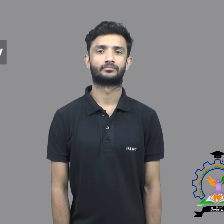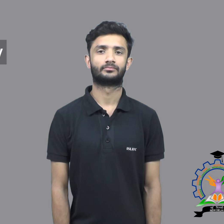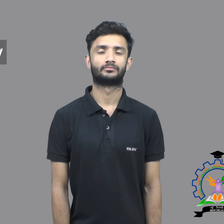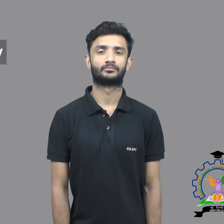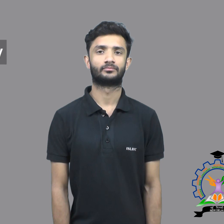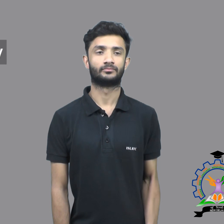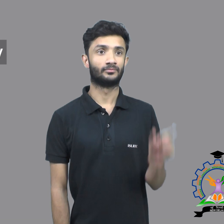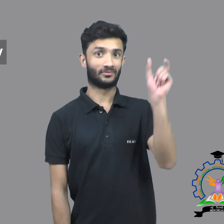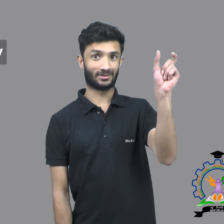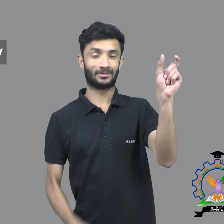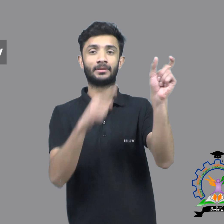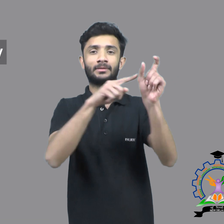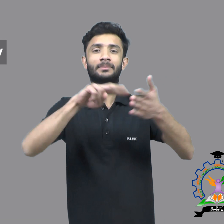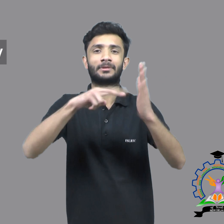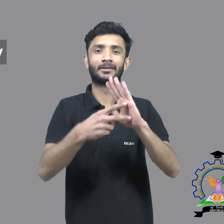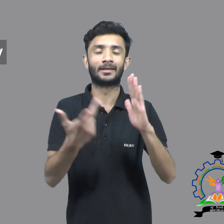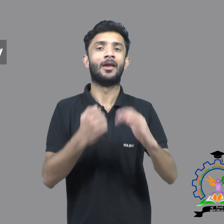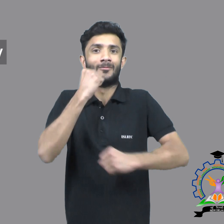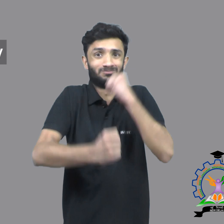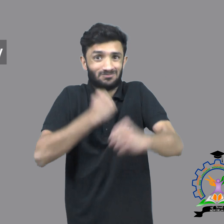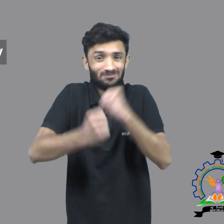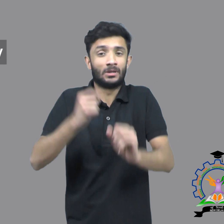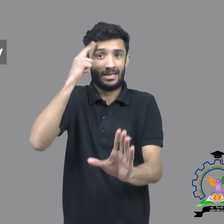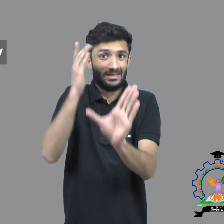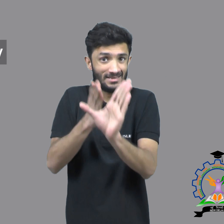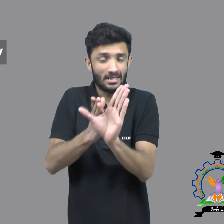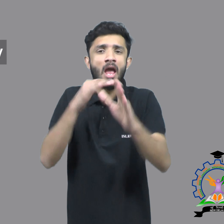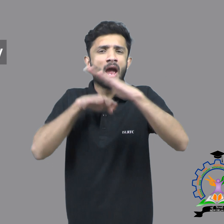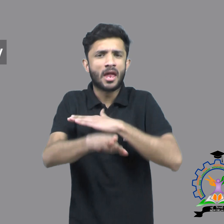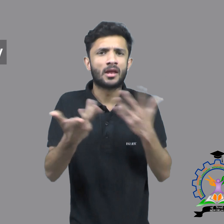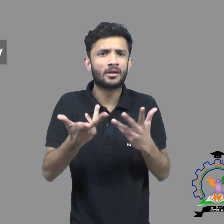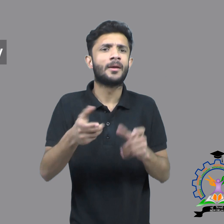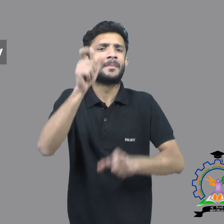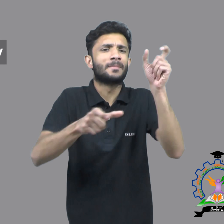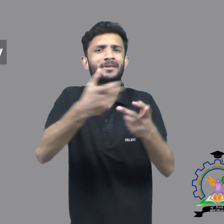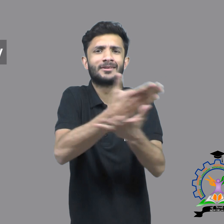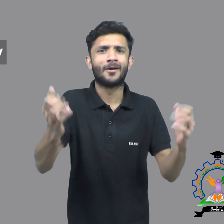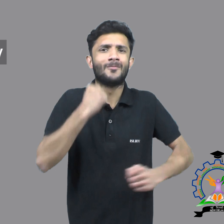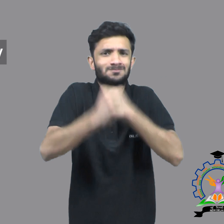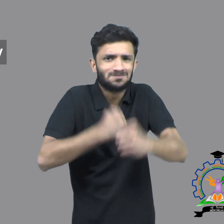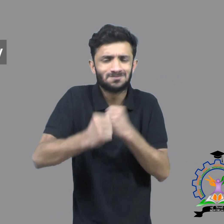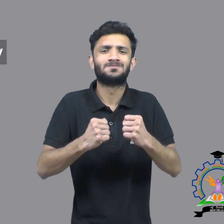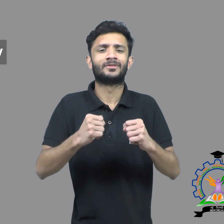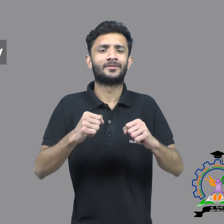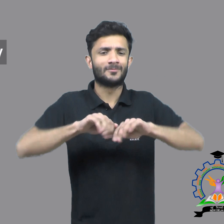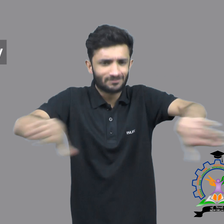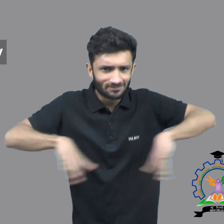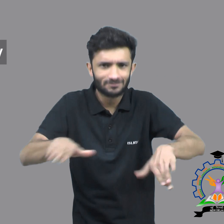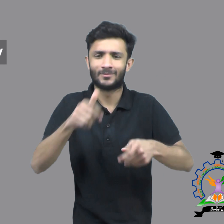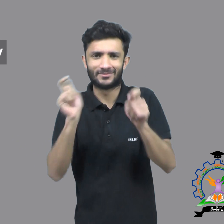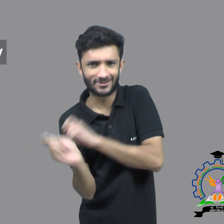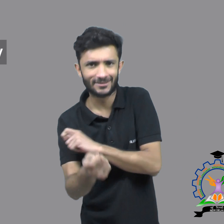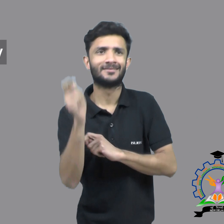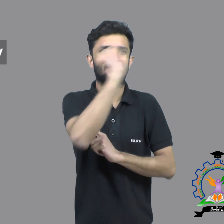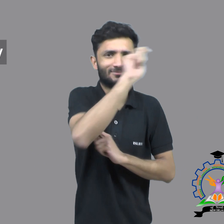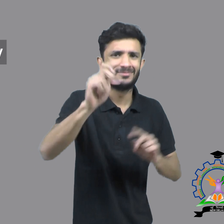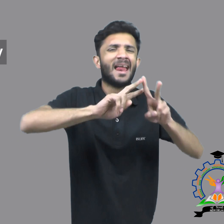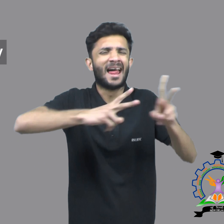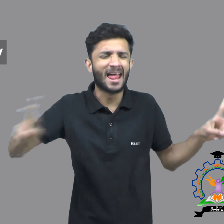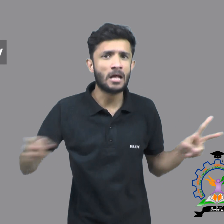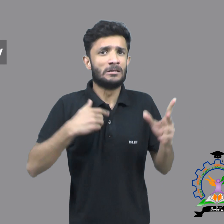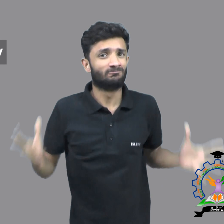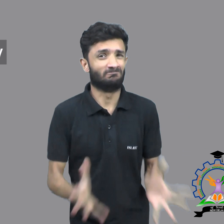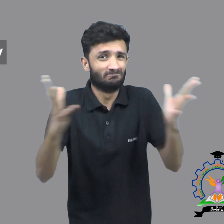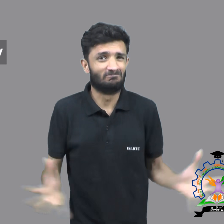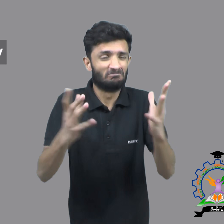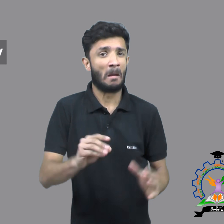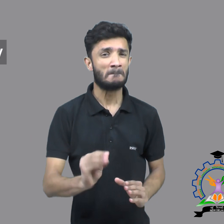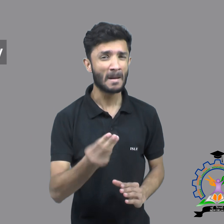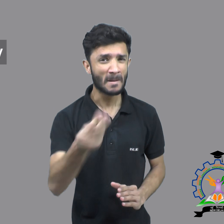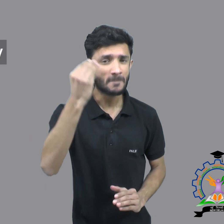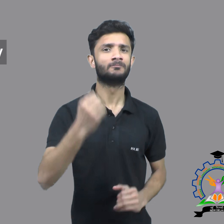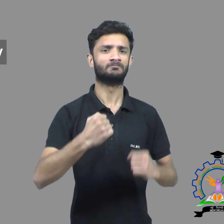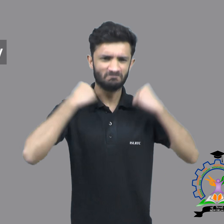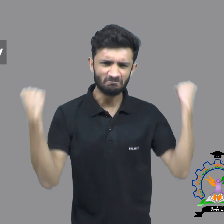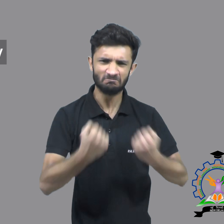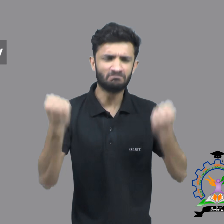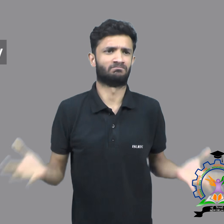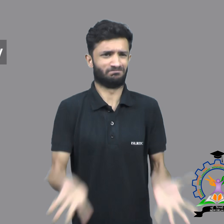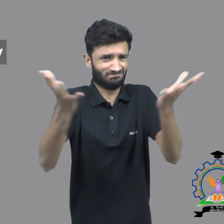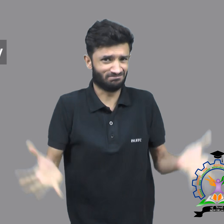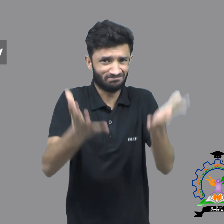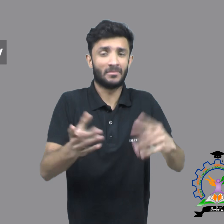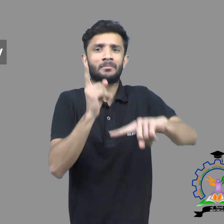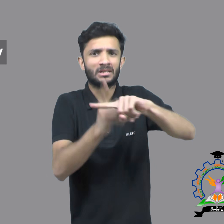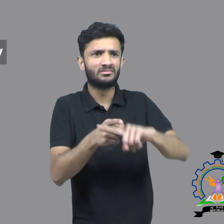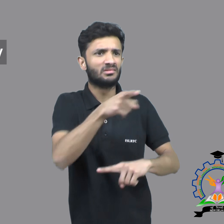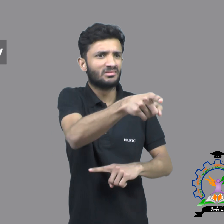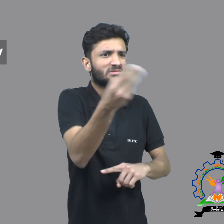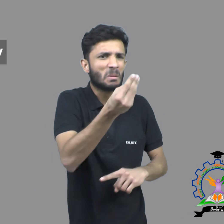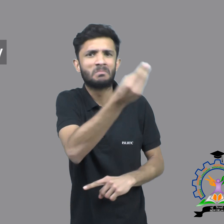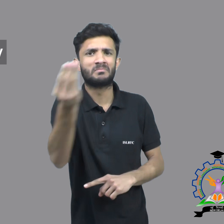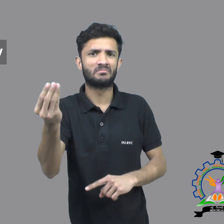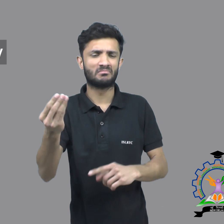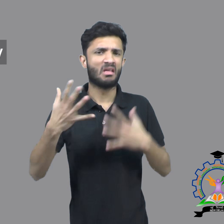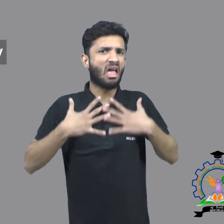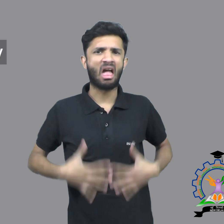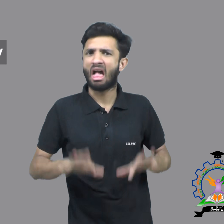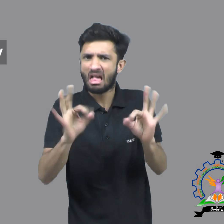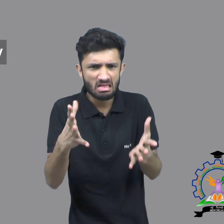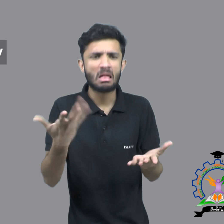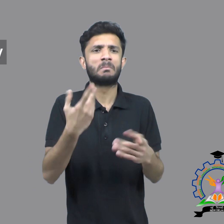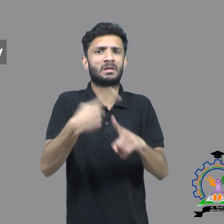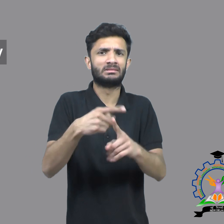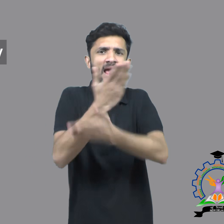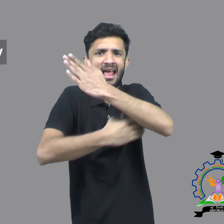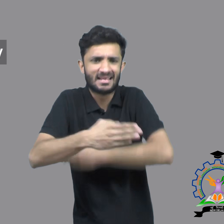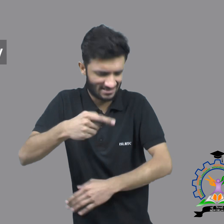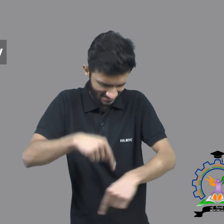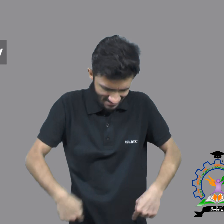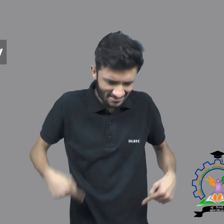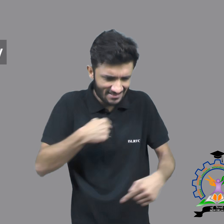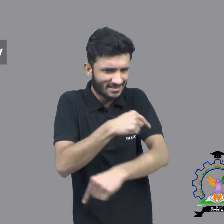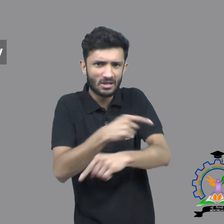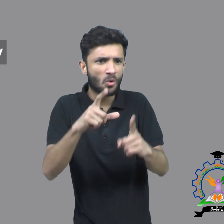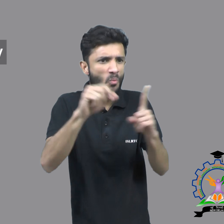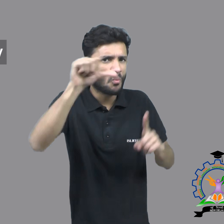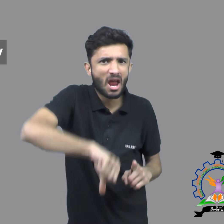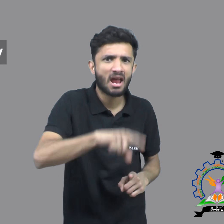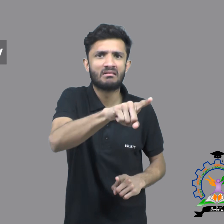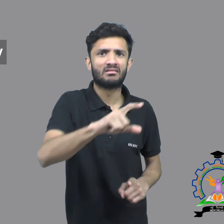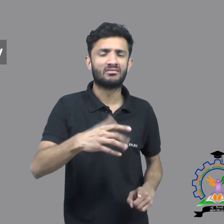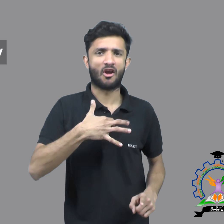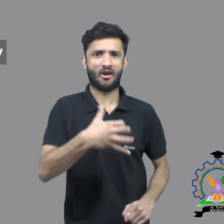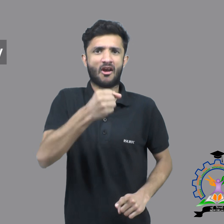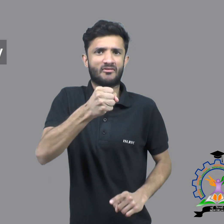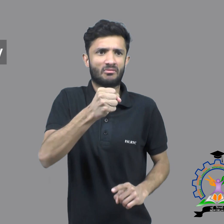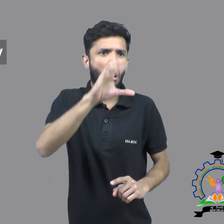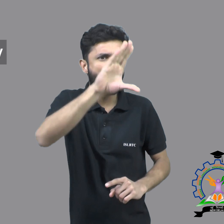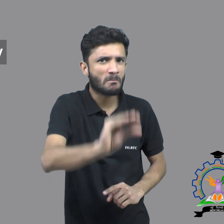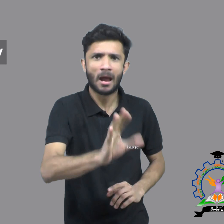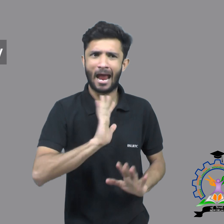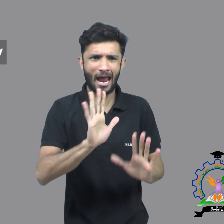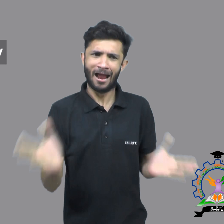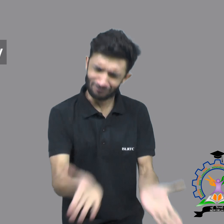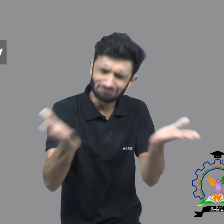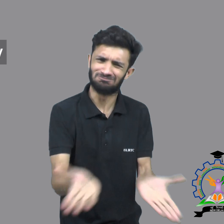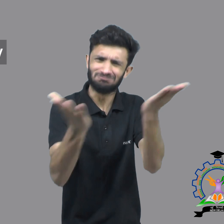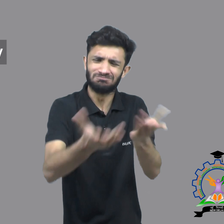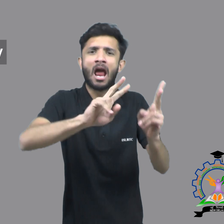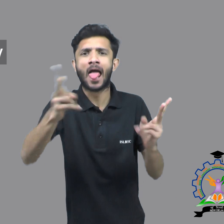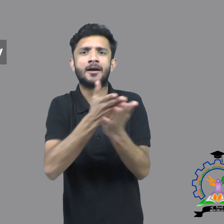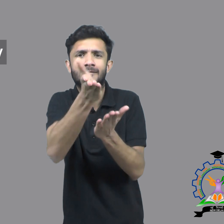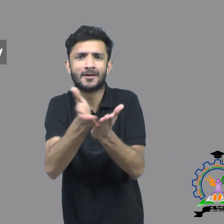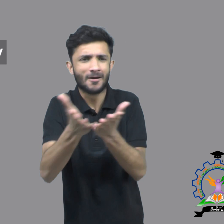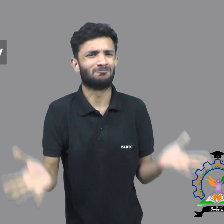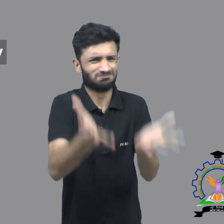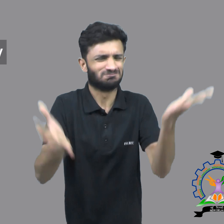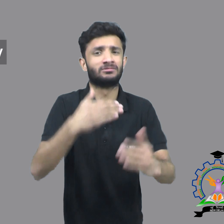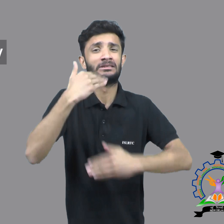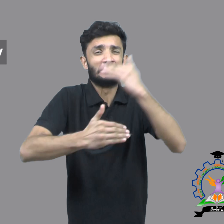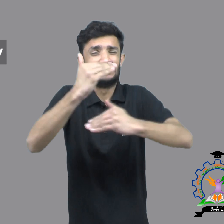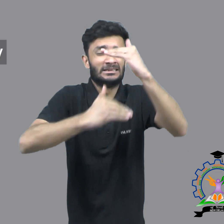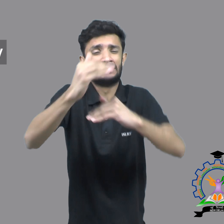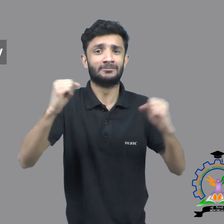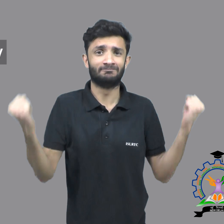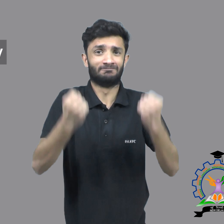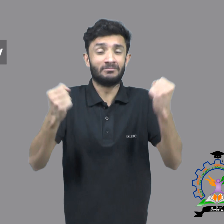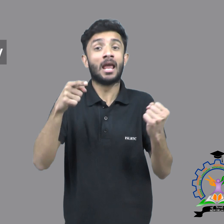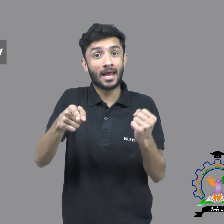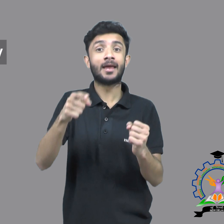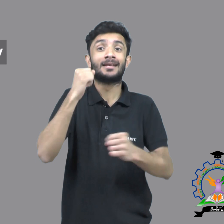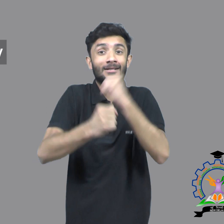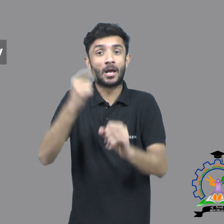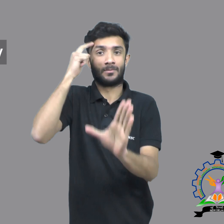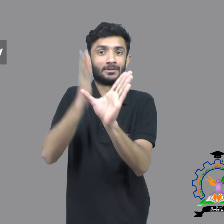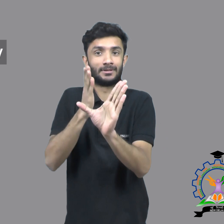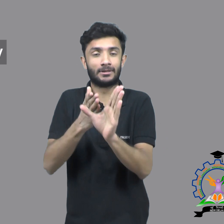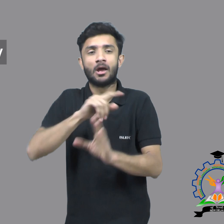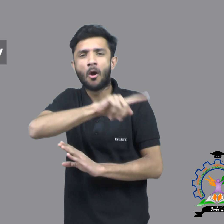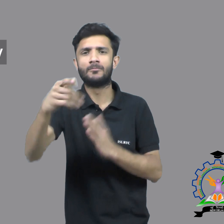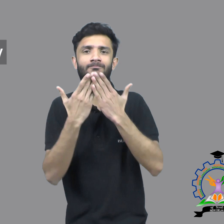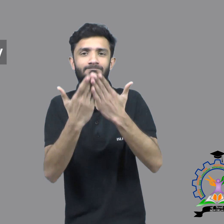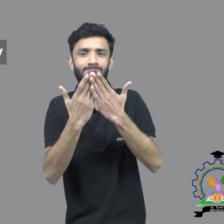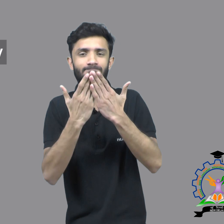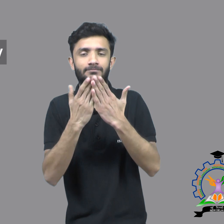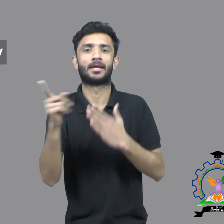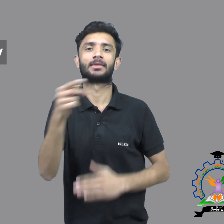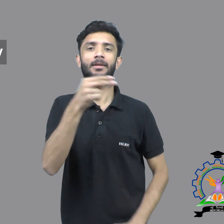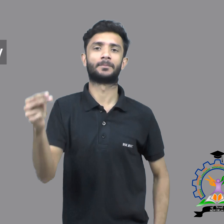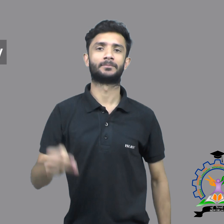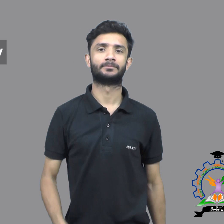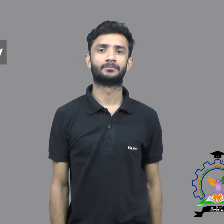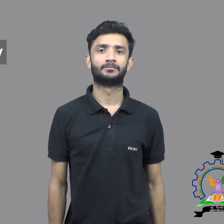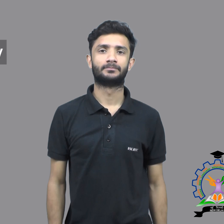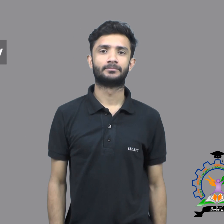Sports Psychology